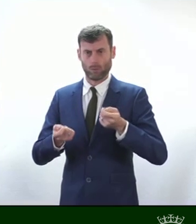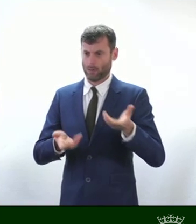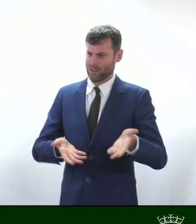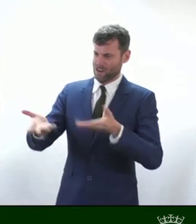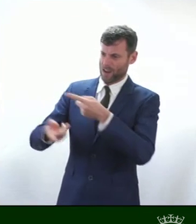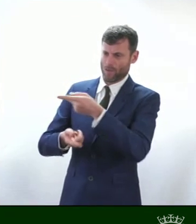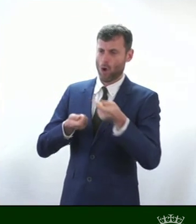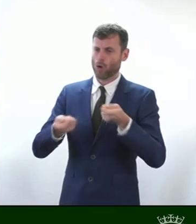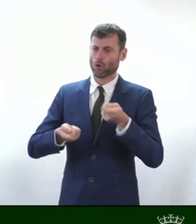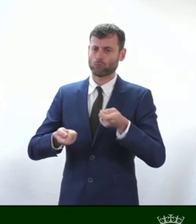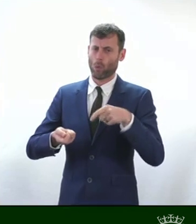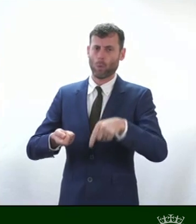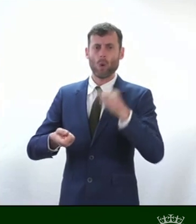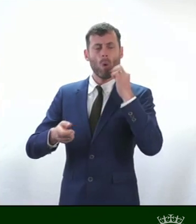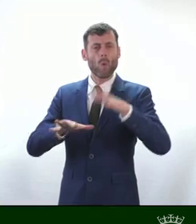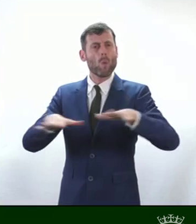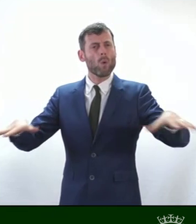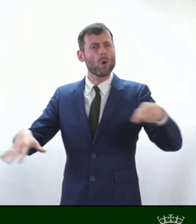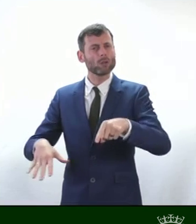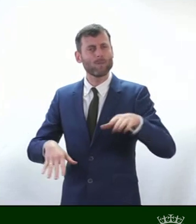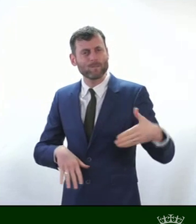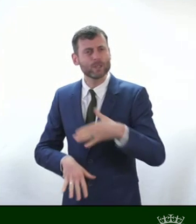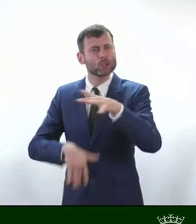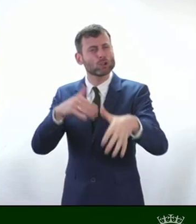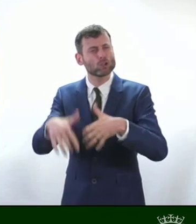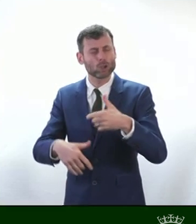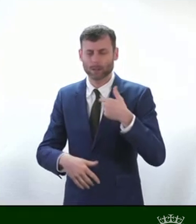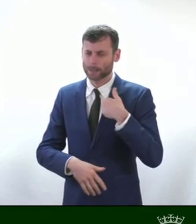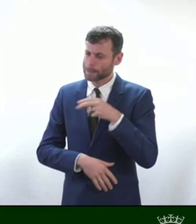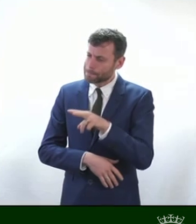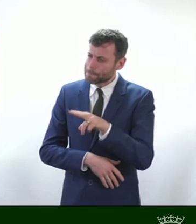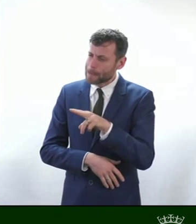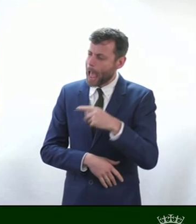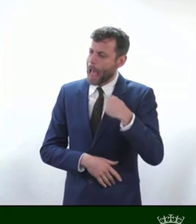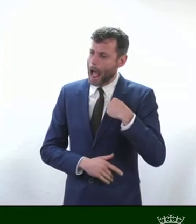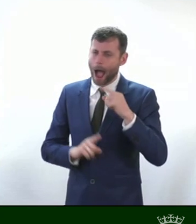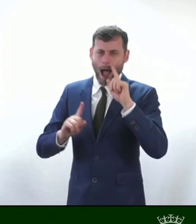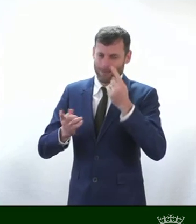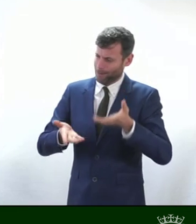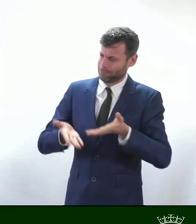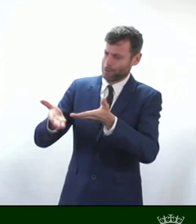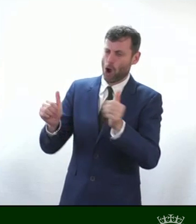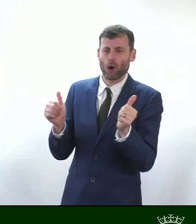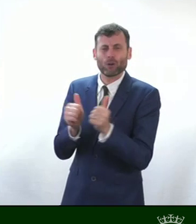I do not believe that those are terms that any Prime Minister of this country should accept.